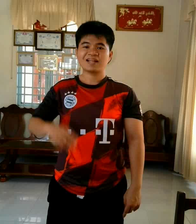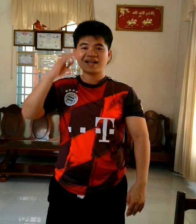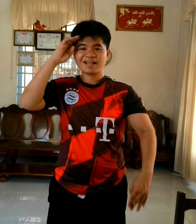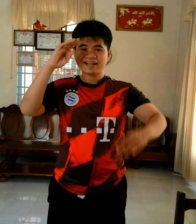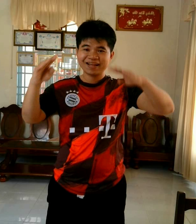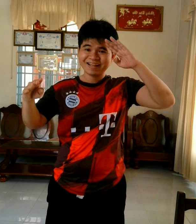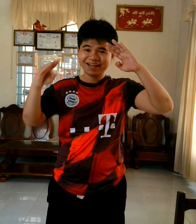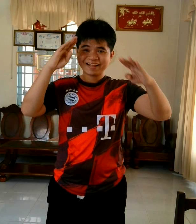xin chao